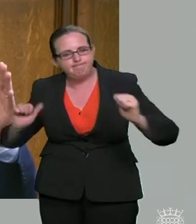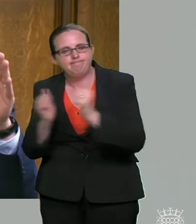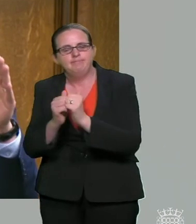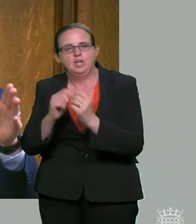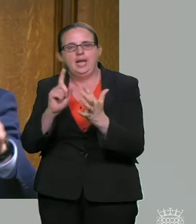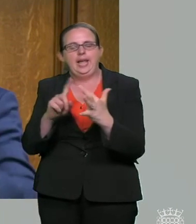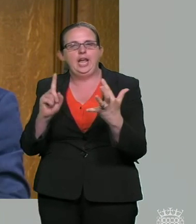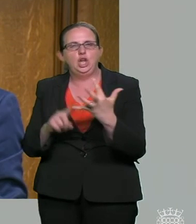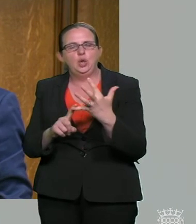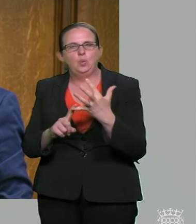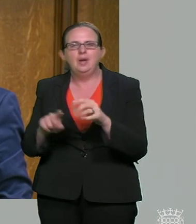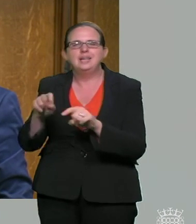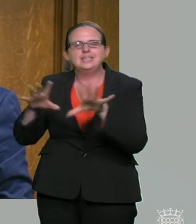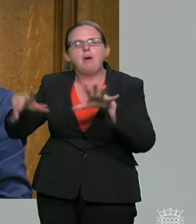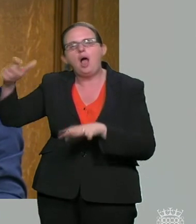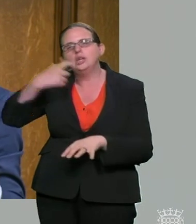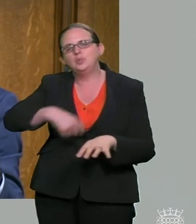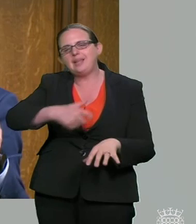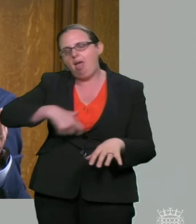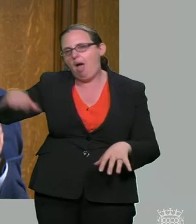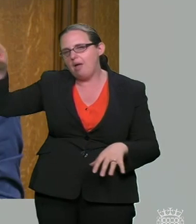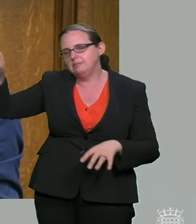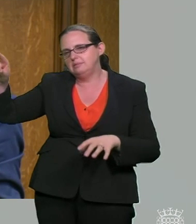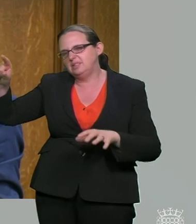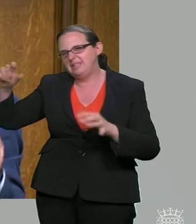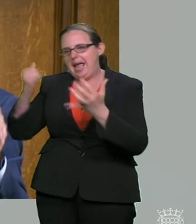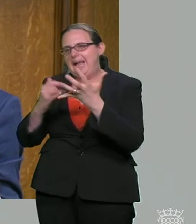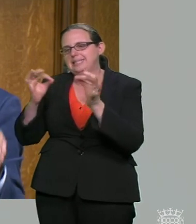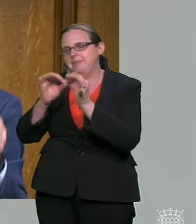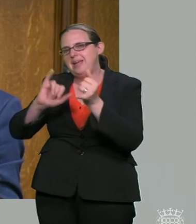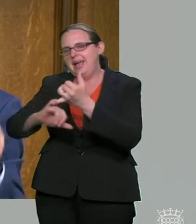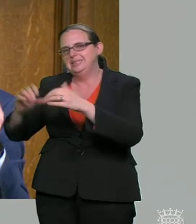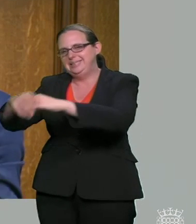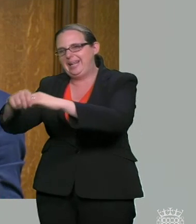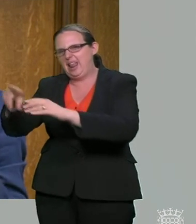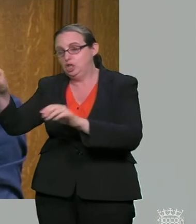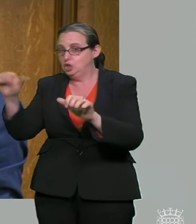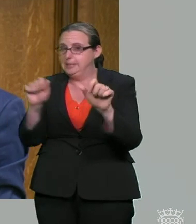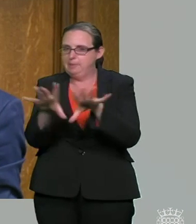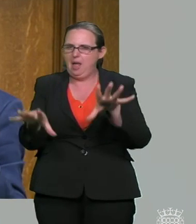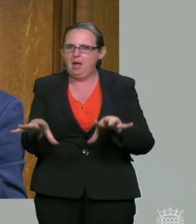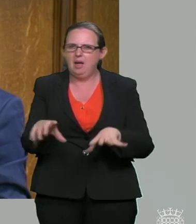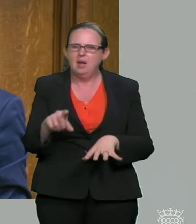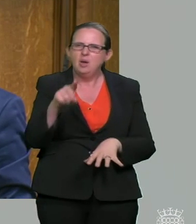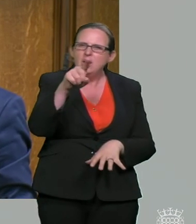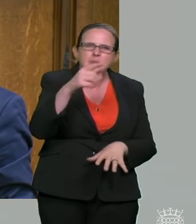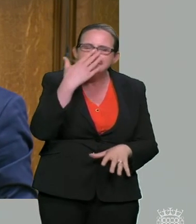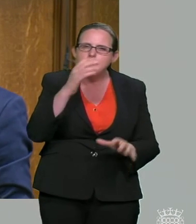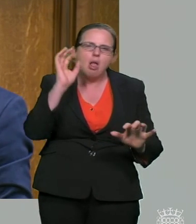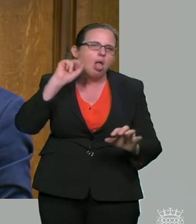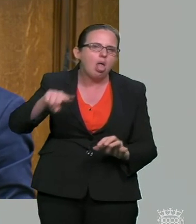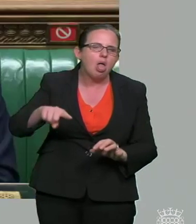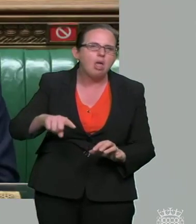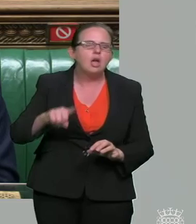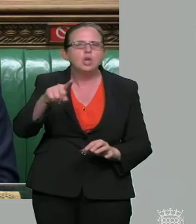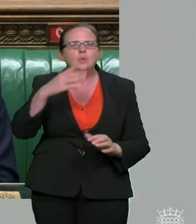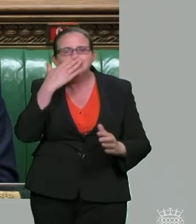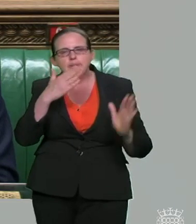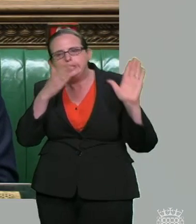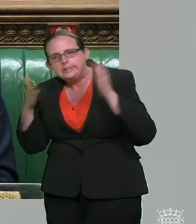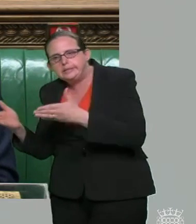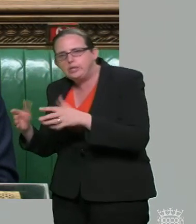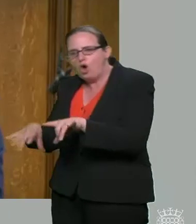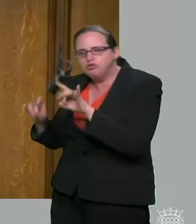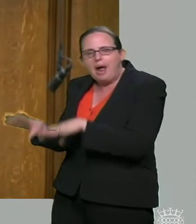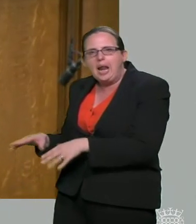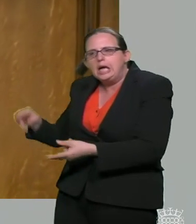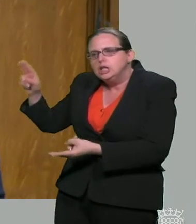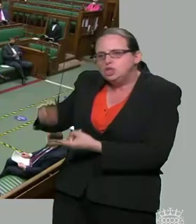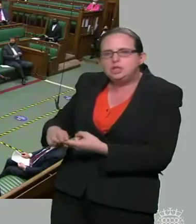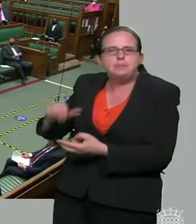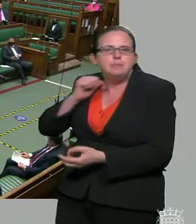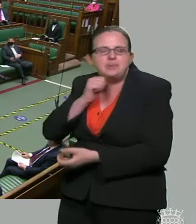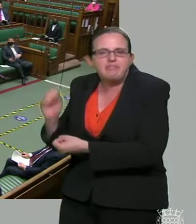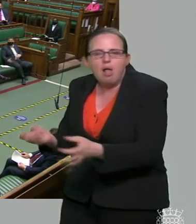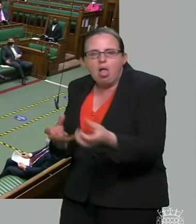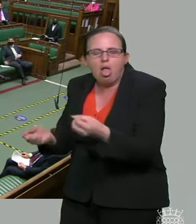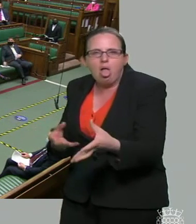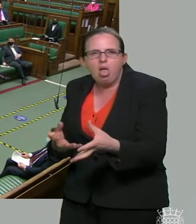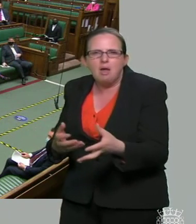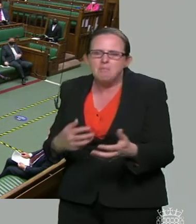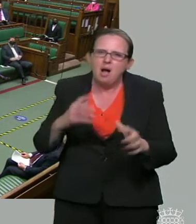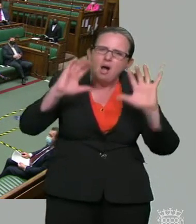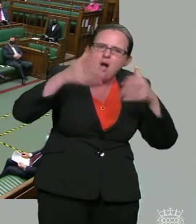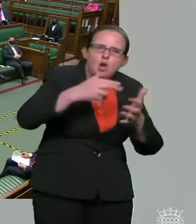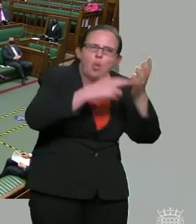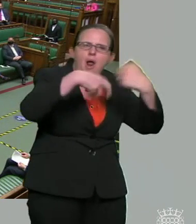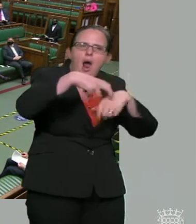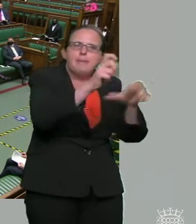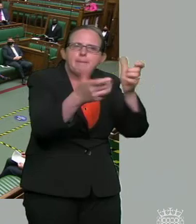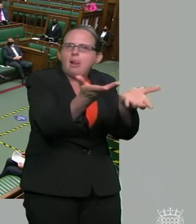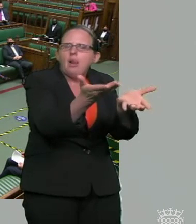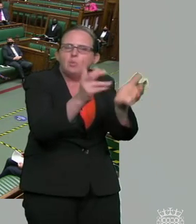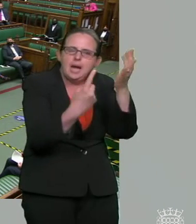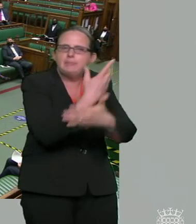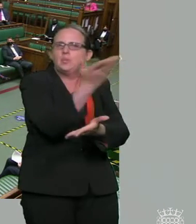So far, he has decided not to do that. Why is he prioritising cheap, dodgy beef from Australia over the concerns of the people of Northern Ireland and reducing checks in the Irish sea?